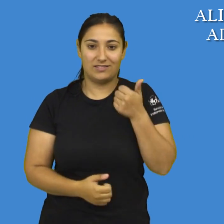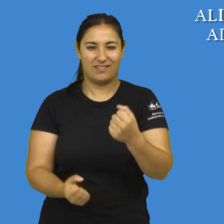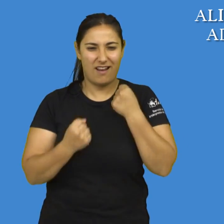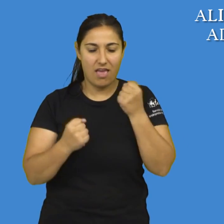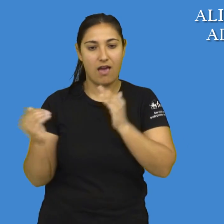fuerte